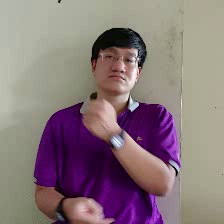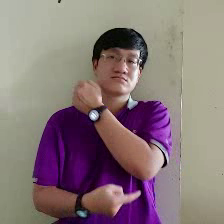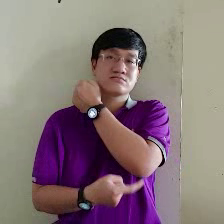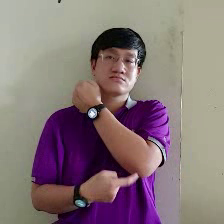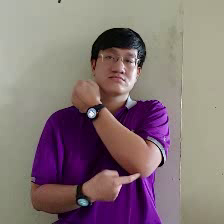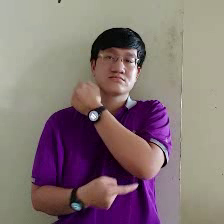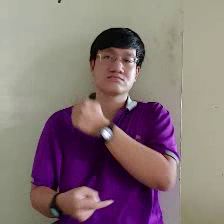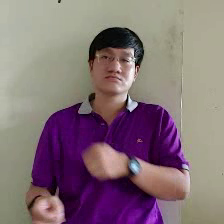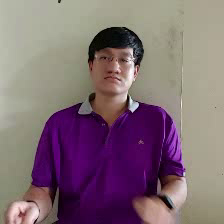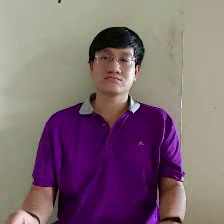Cám dỗ